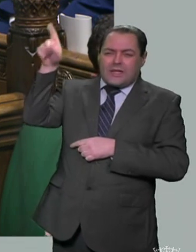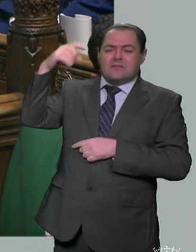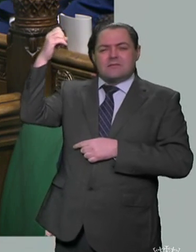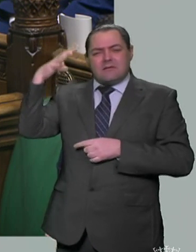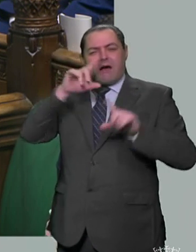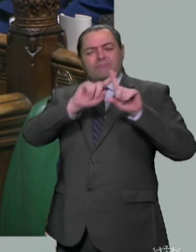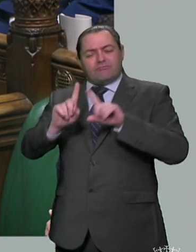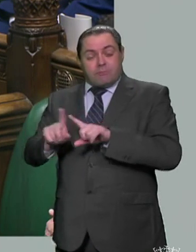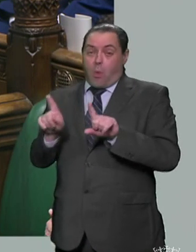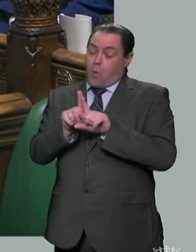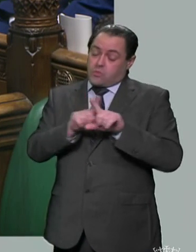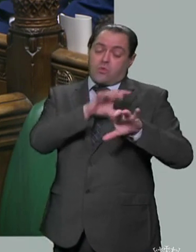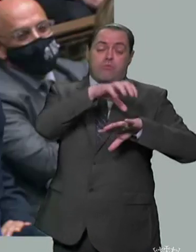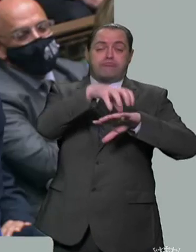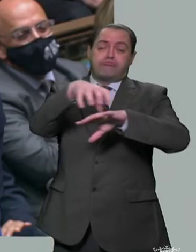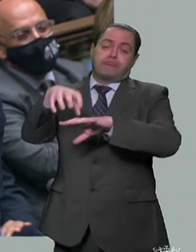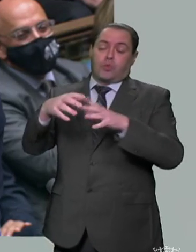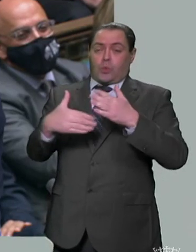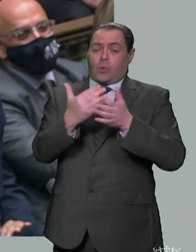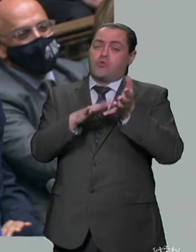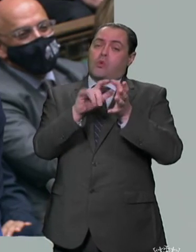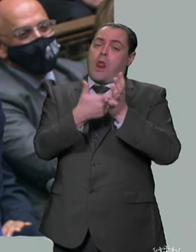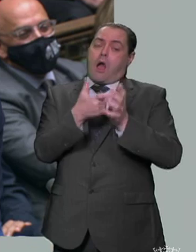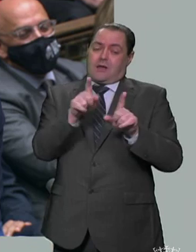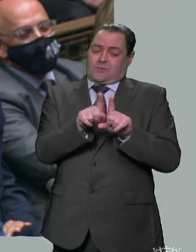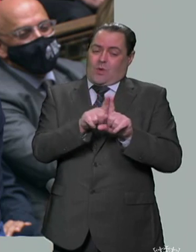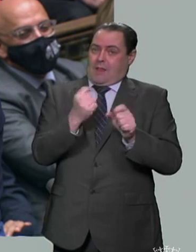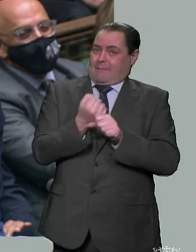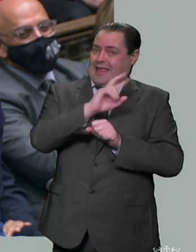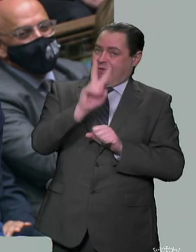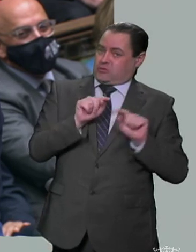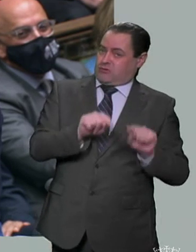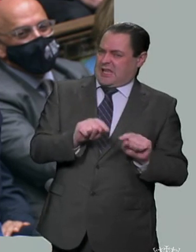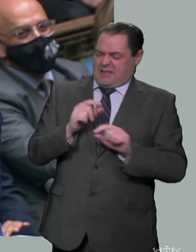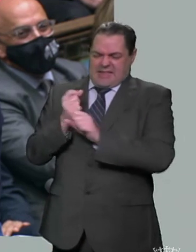That is the right way forward for this country.